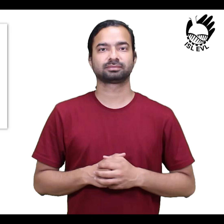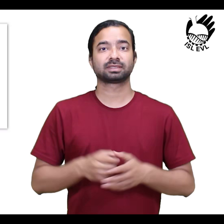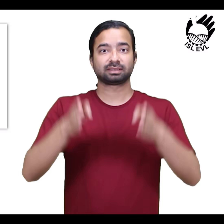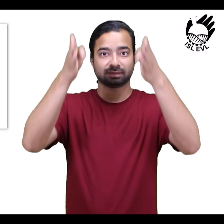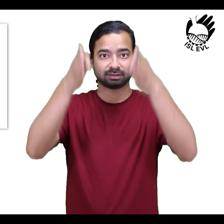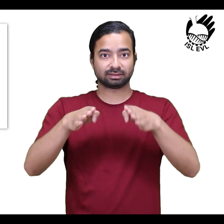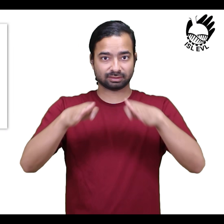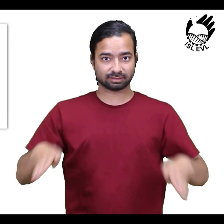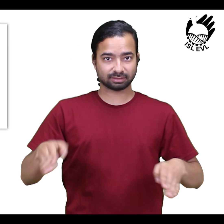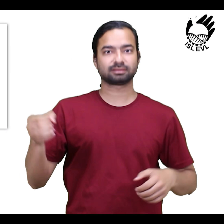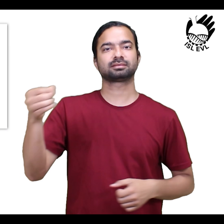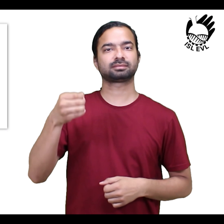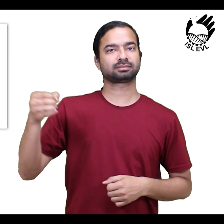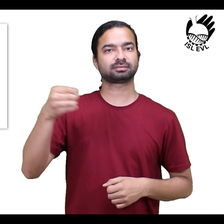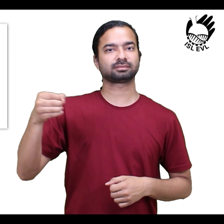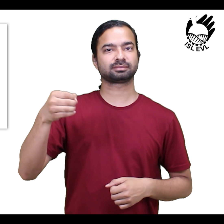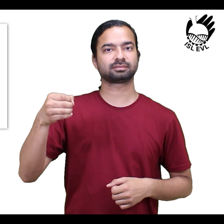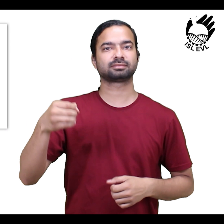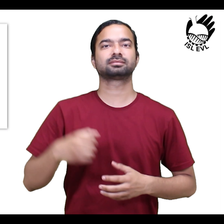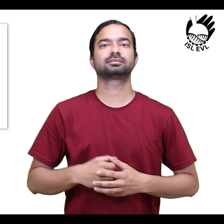Conical Flask